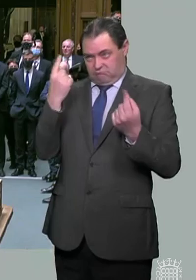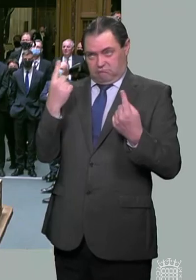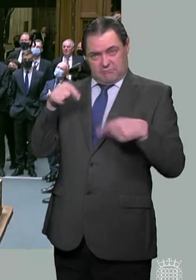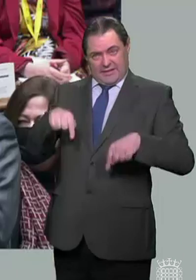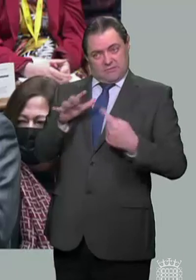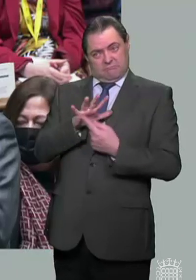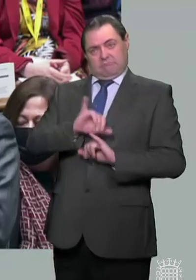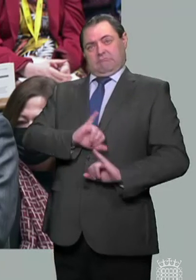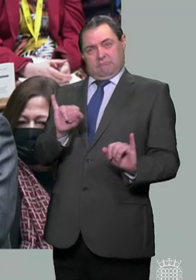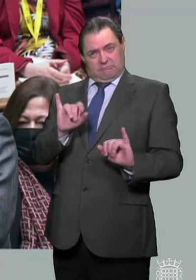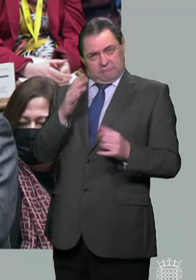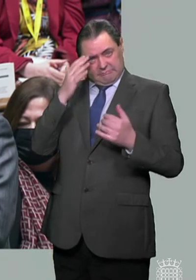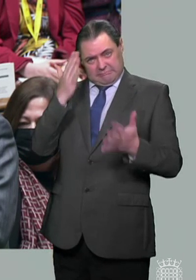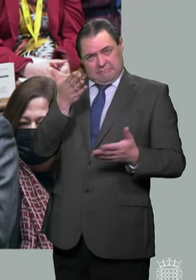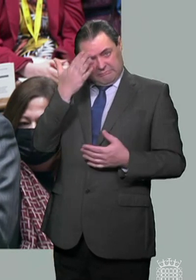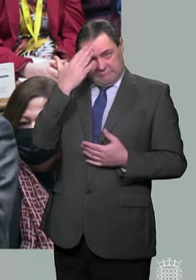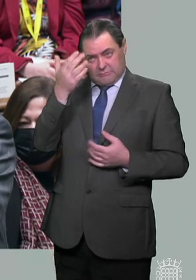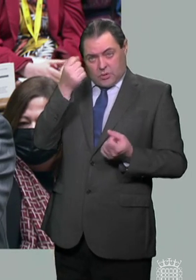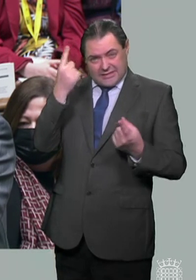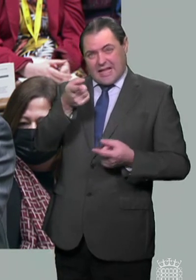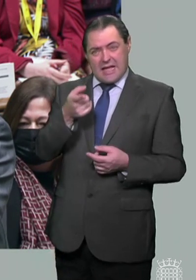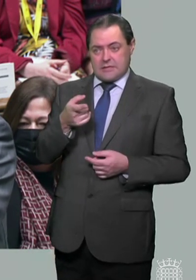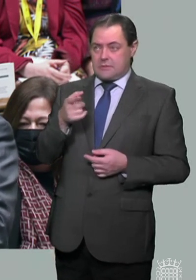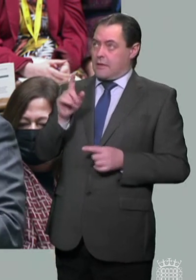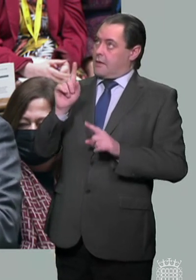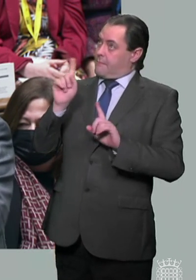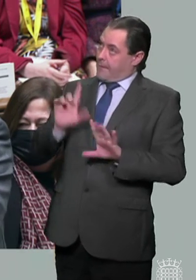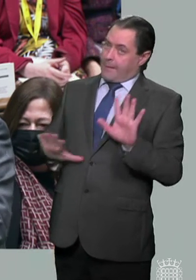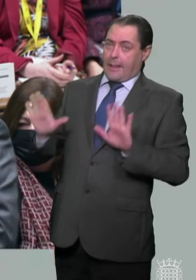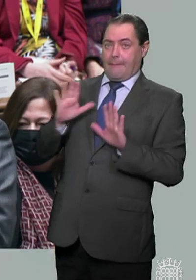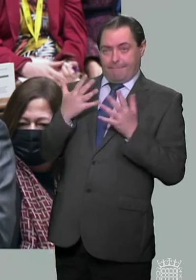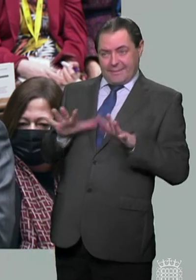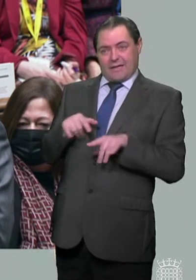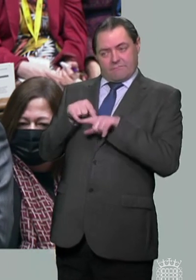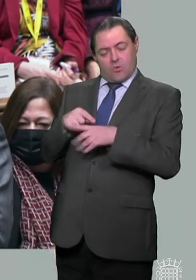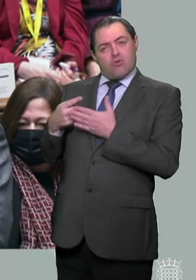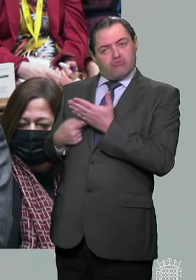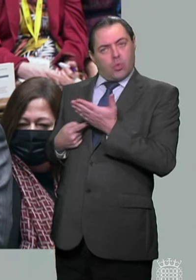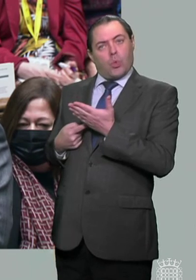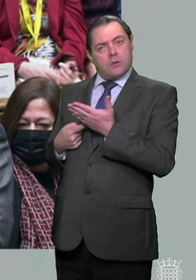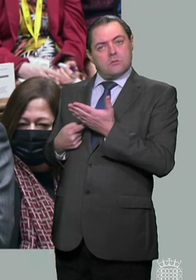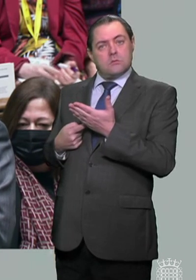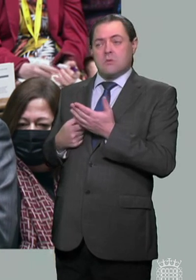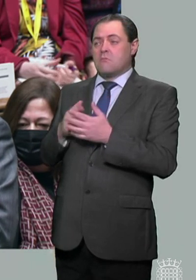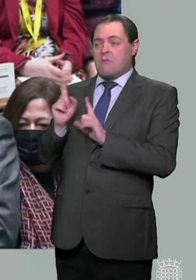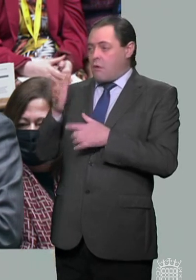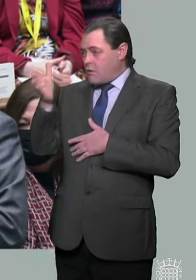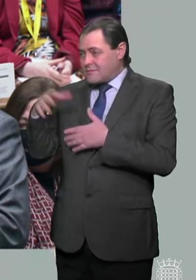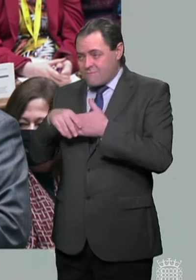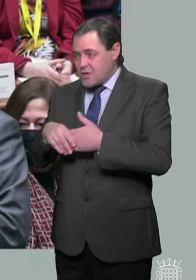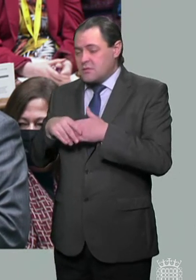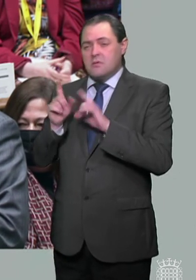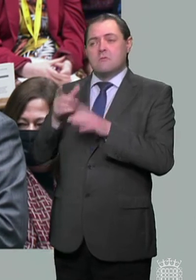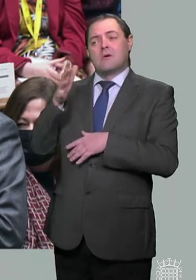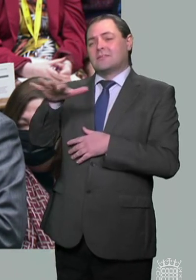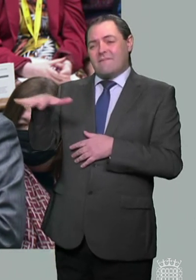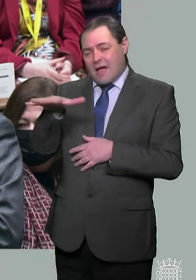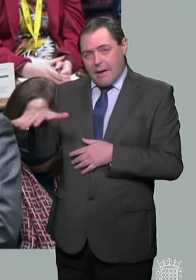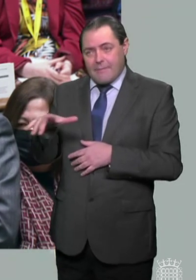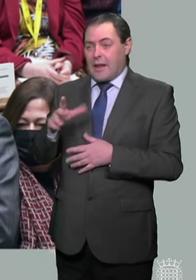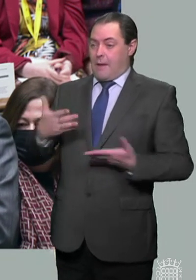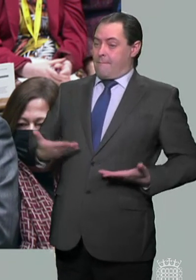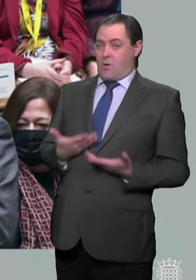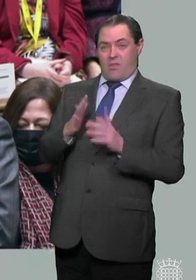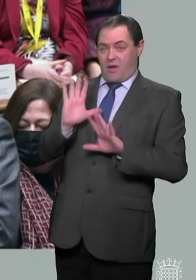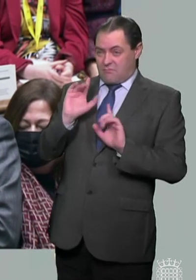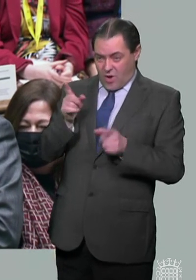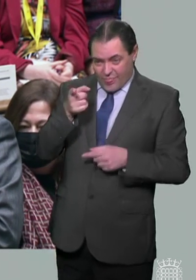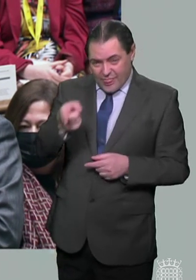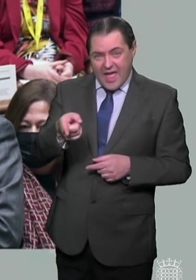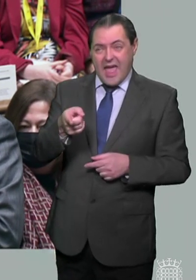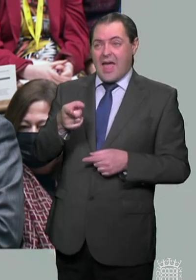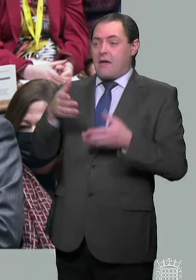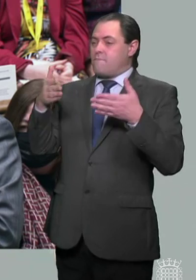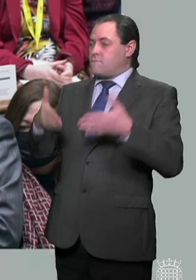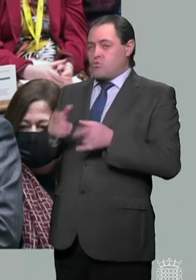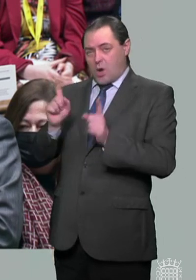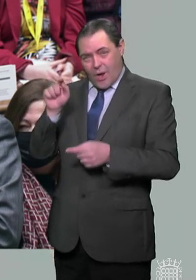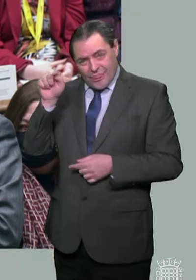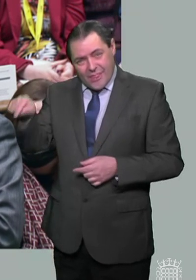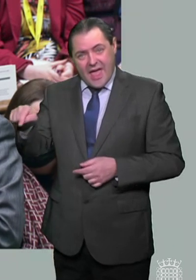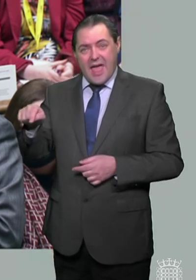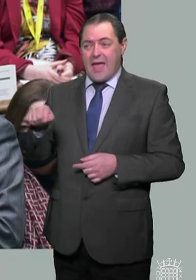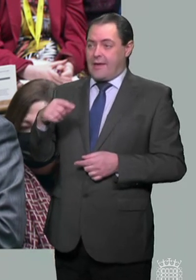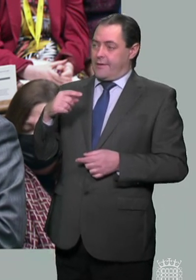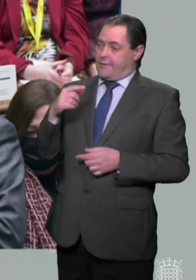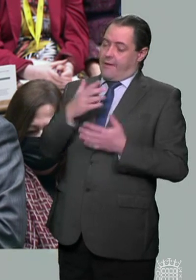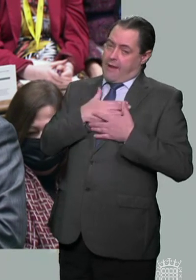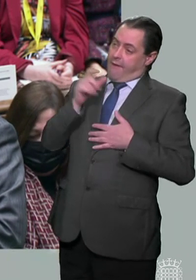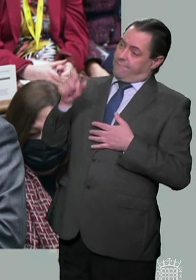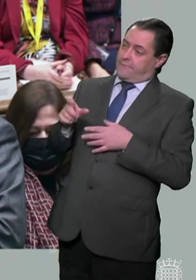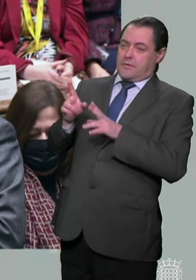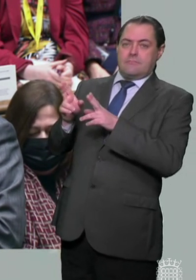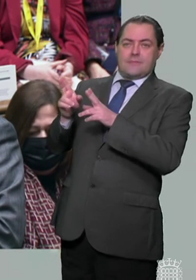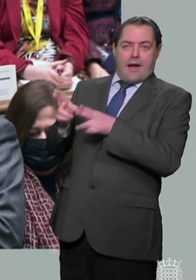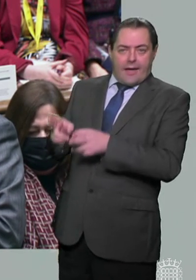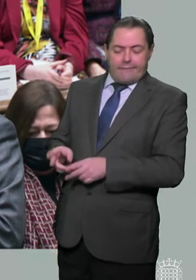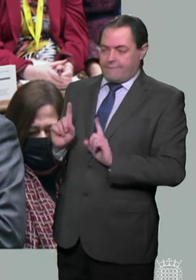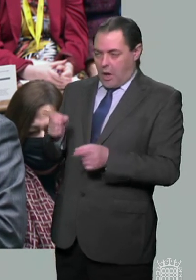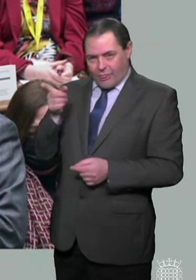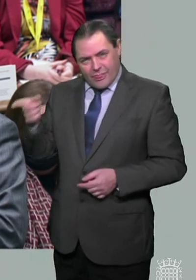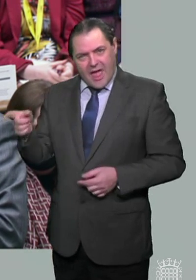People across these islands have followed the rules, even when it meant missing friends and family, missing births, missing funerals, missing the chance to be beside a loved one in their dying moments.